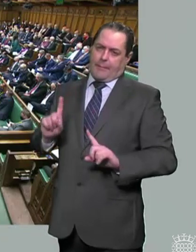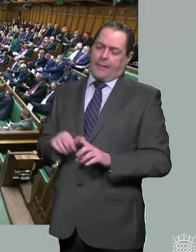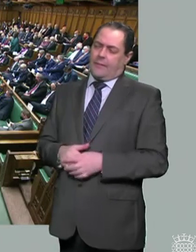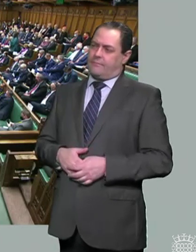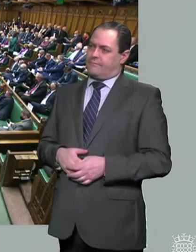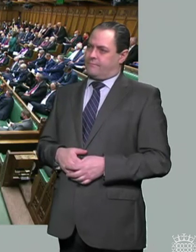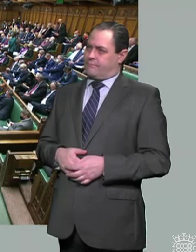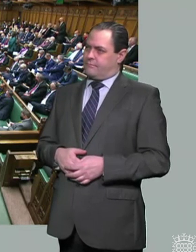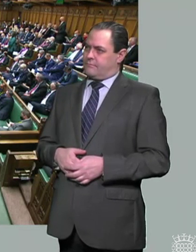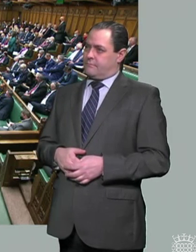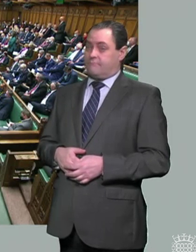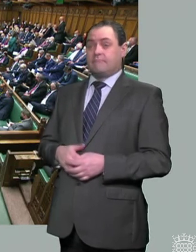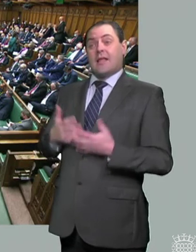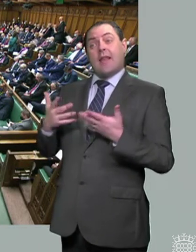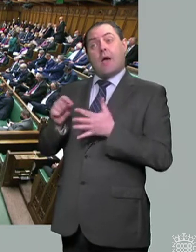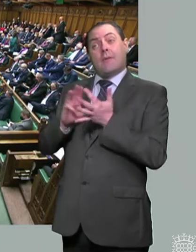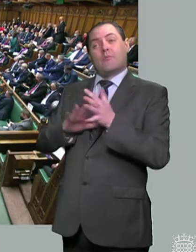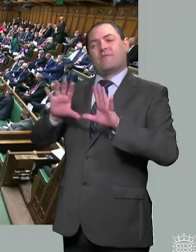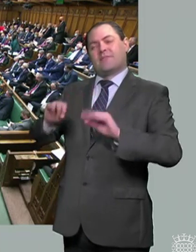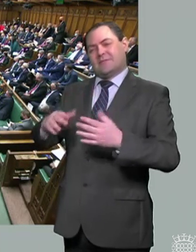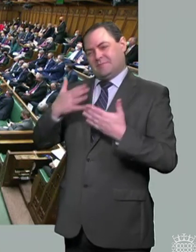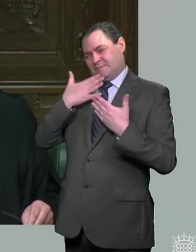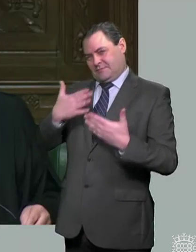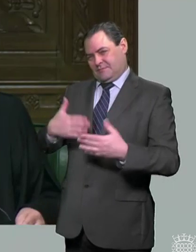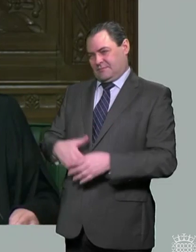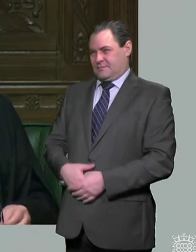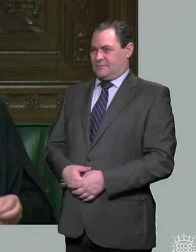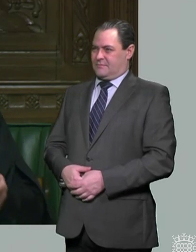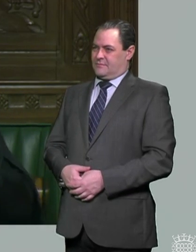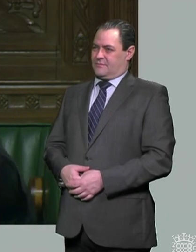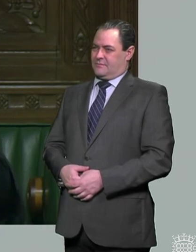That is the end of Prime Minister’s questions. Will those who wish to leave please do so quietly and quickly?